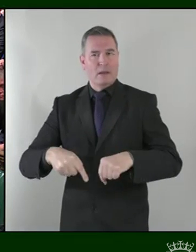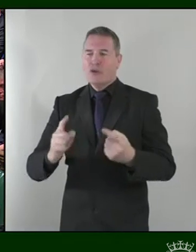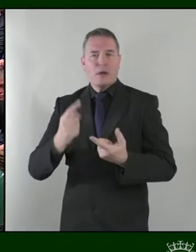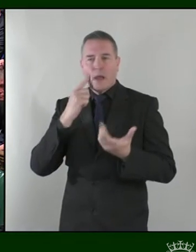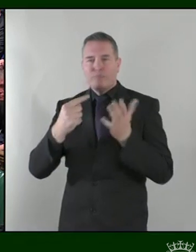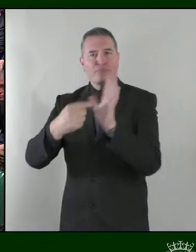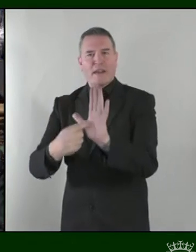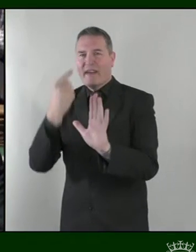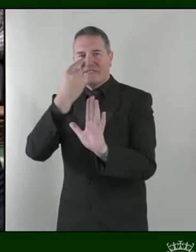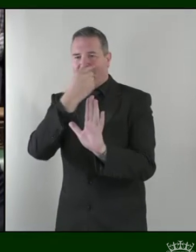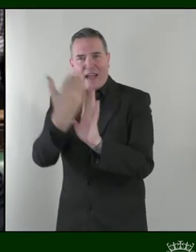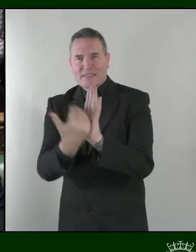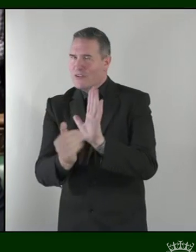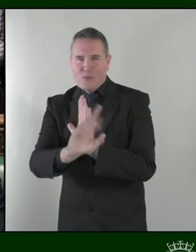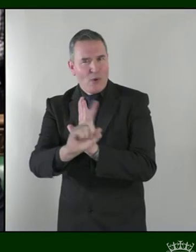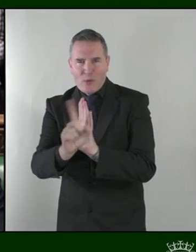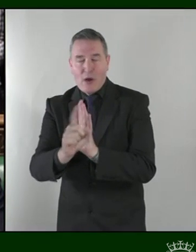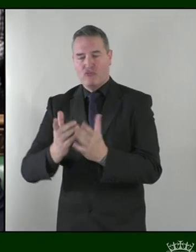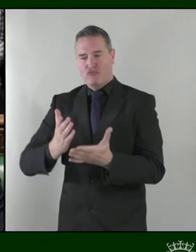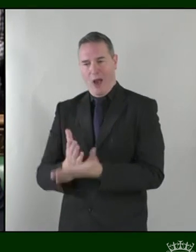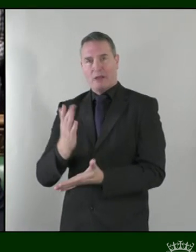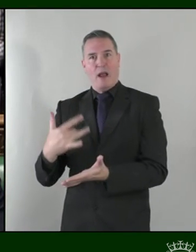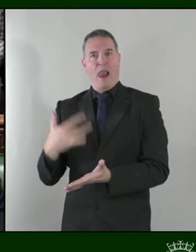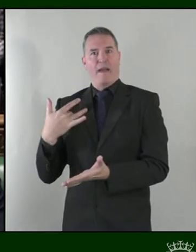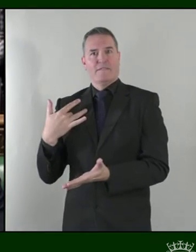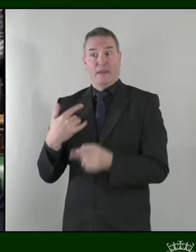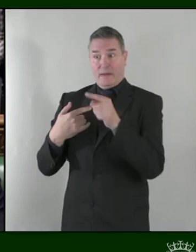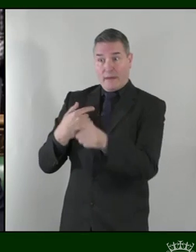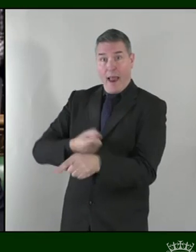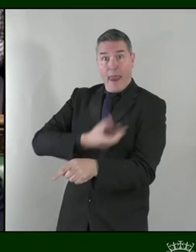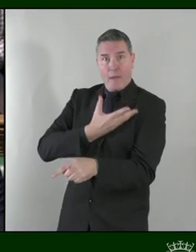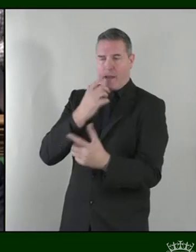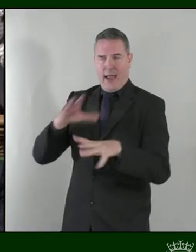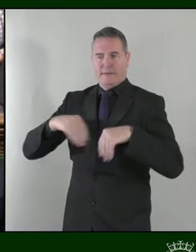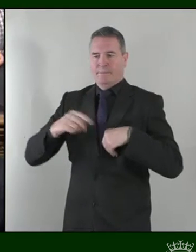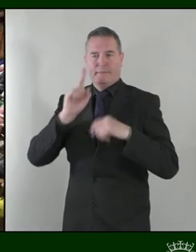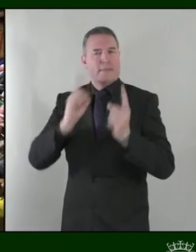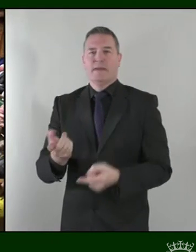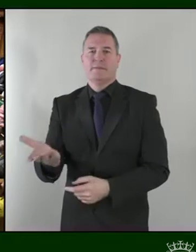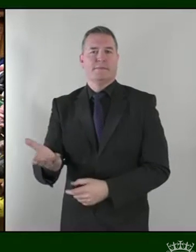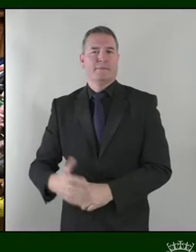It is not about the presentation of the facts, it is about the reality, and the right honourable Gentleman cannot cope with the reality.